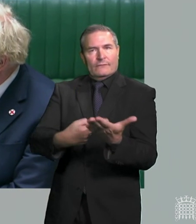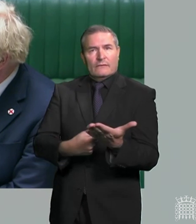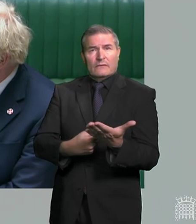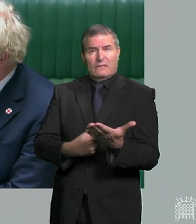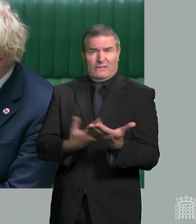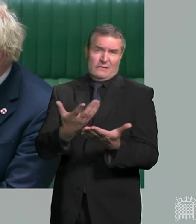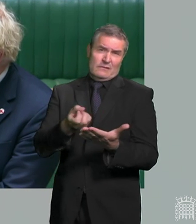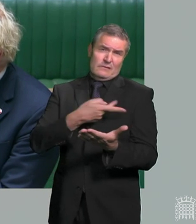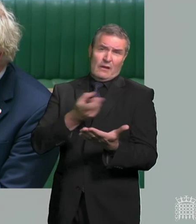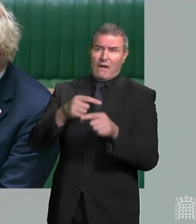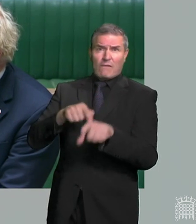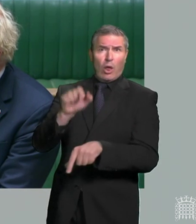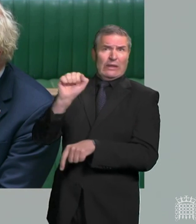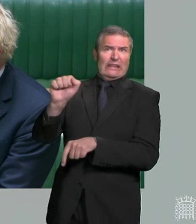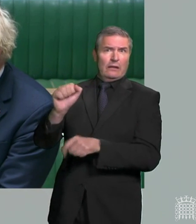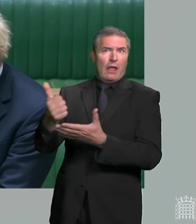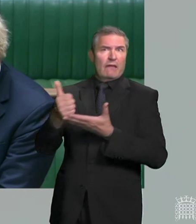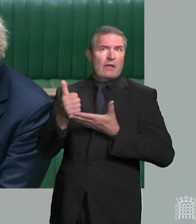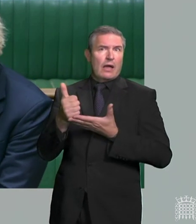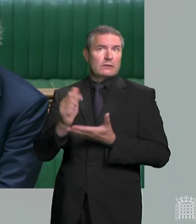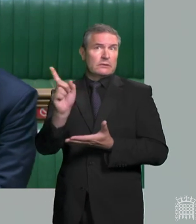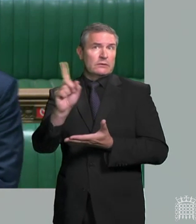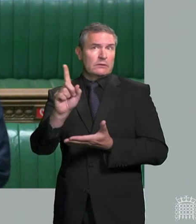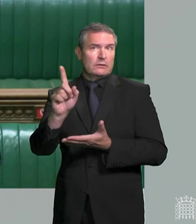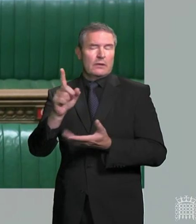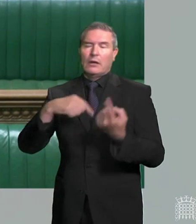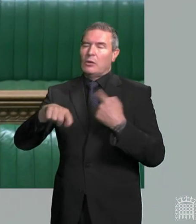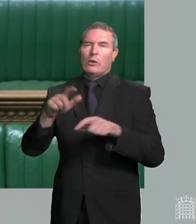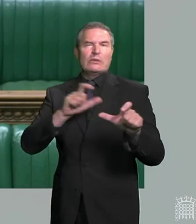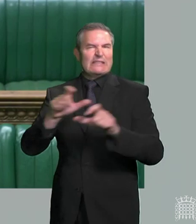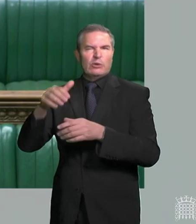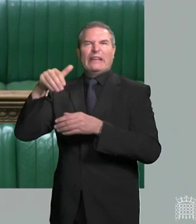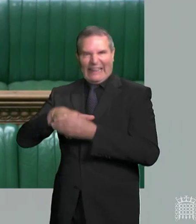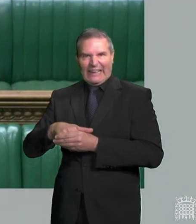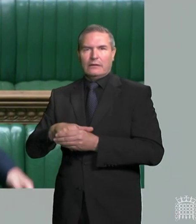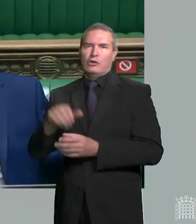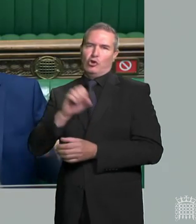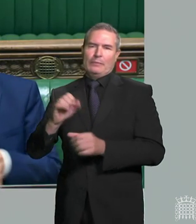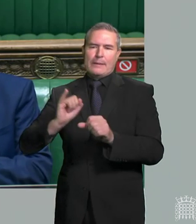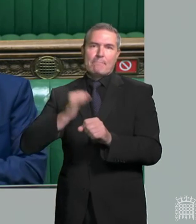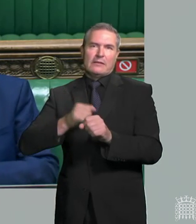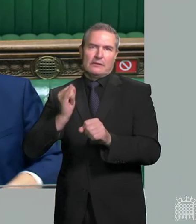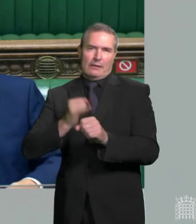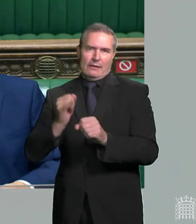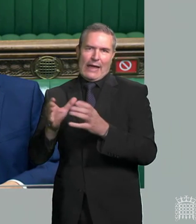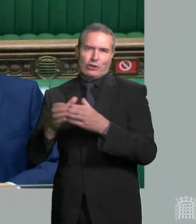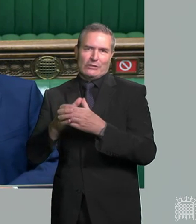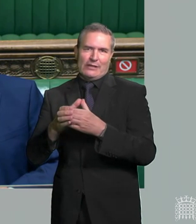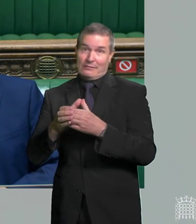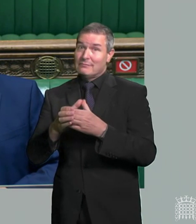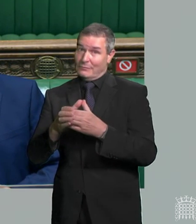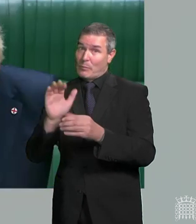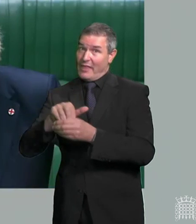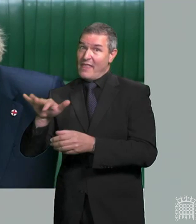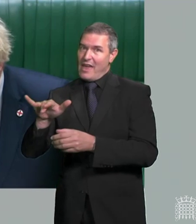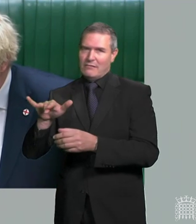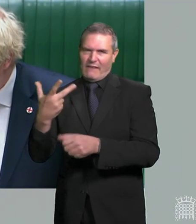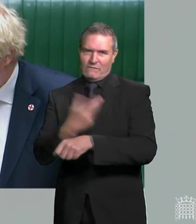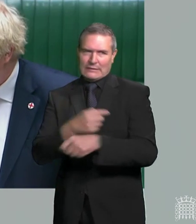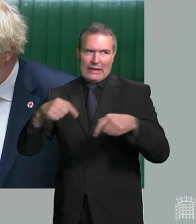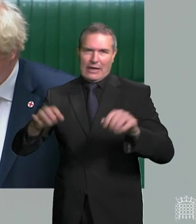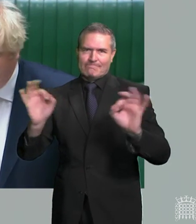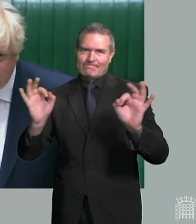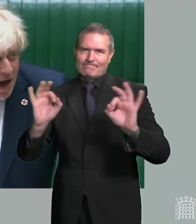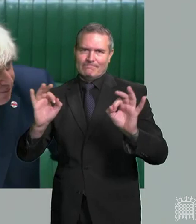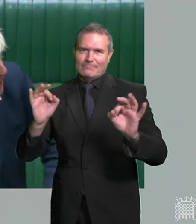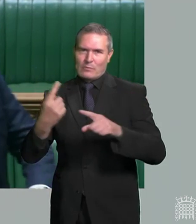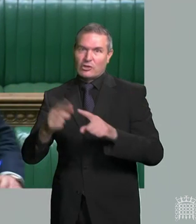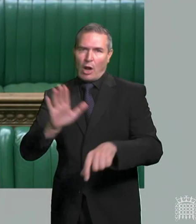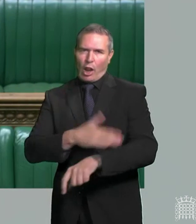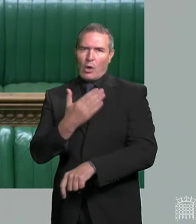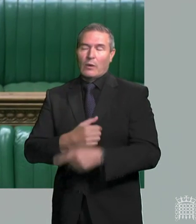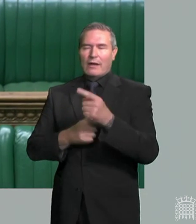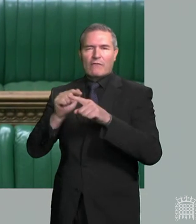If we followed the right honourable and learned Gentleman’s advice, we would still be in the European Medicines Agency and we would never have rolled out the vaccines as fast.